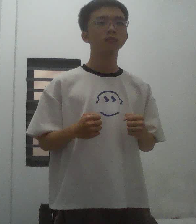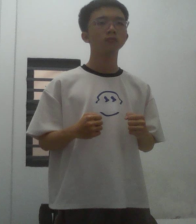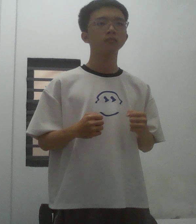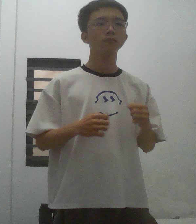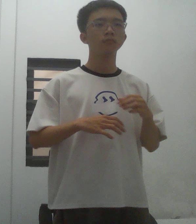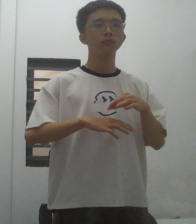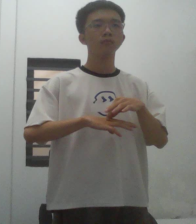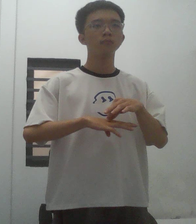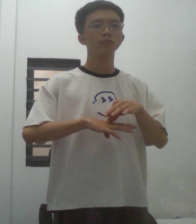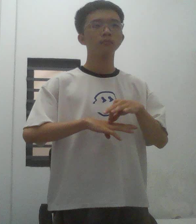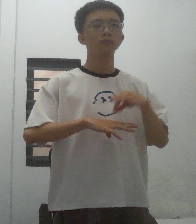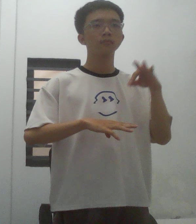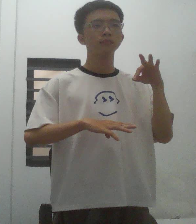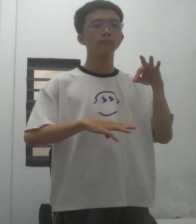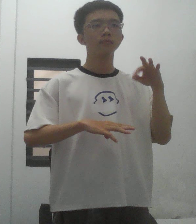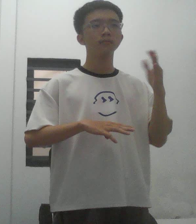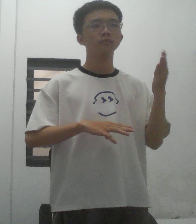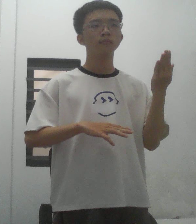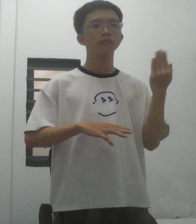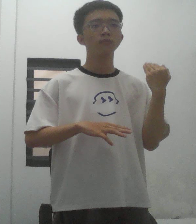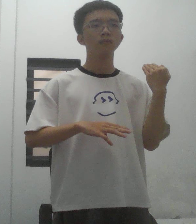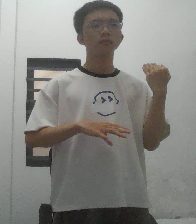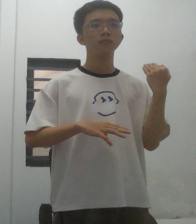tuan truoc